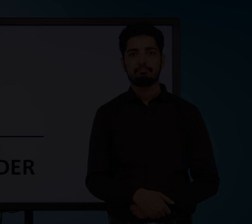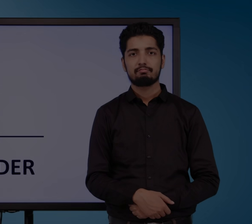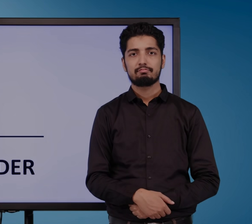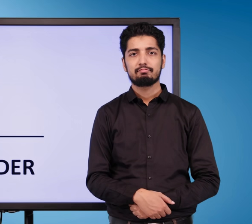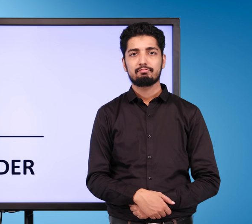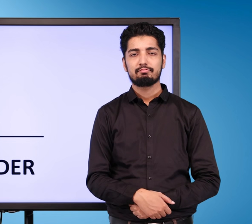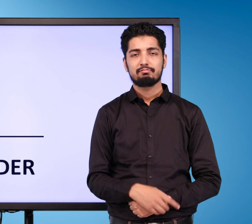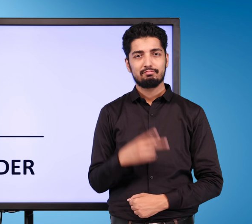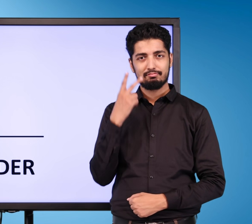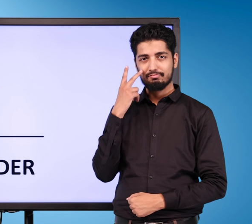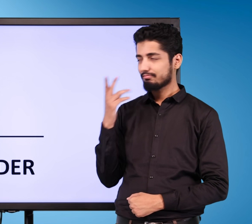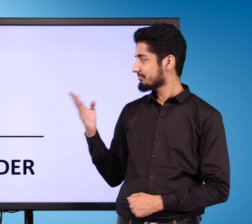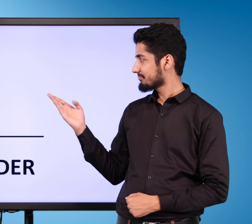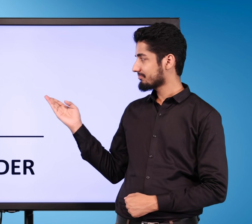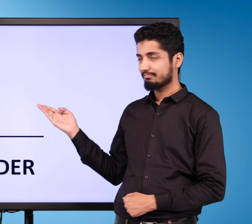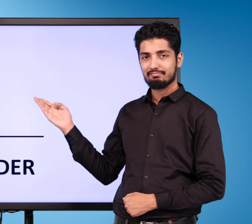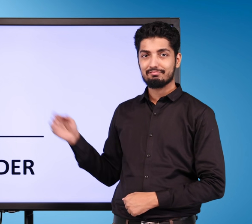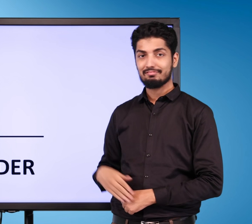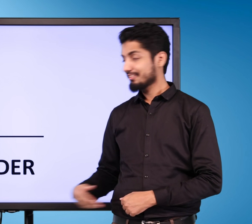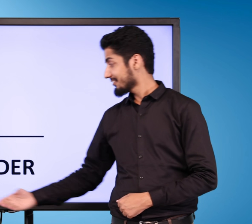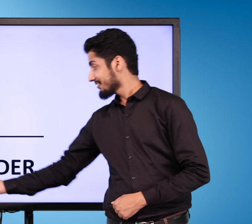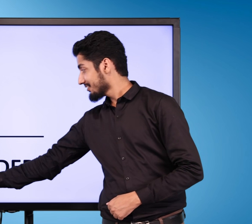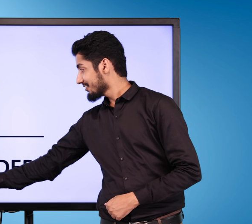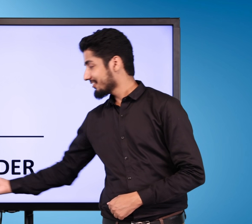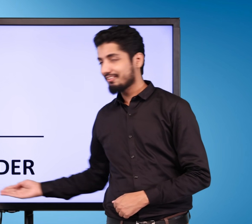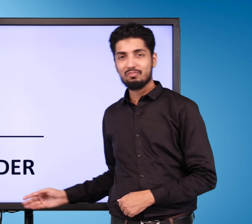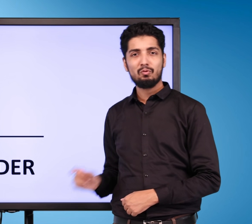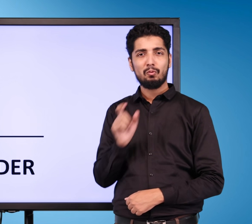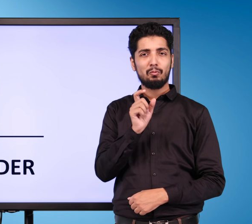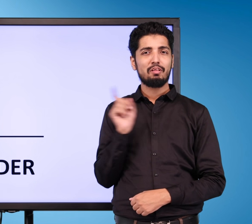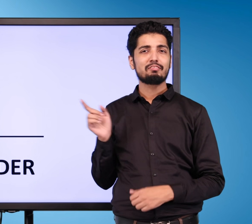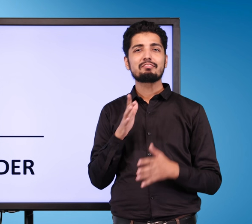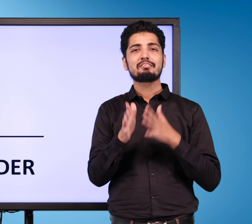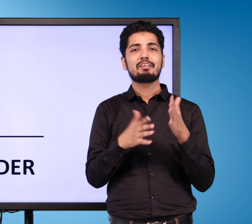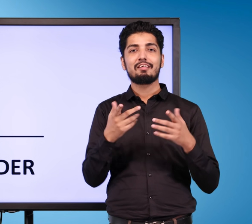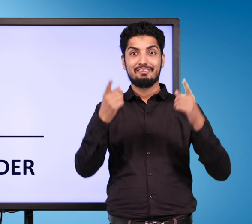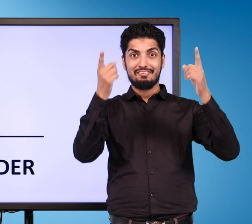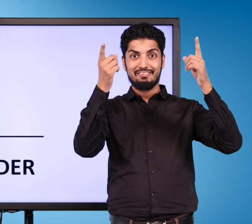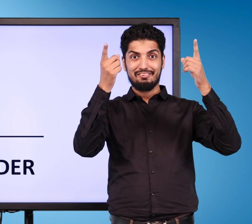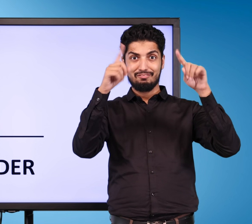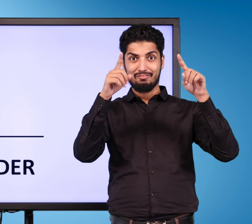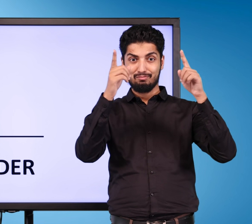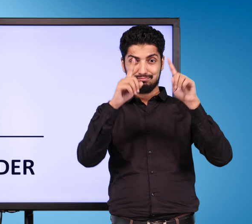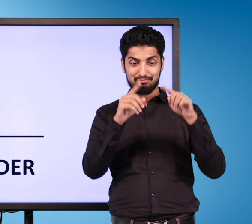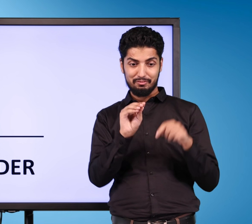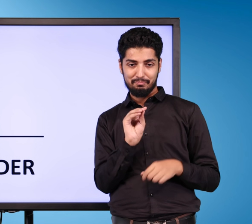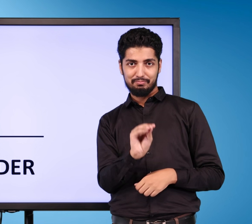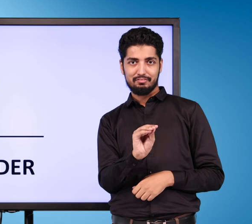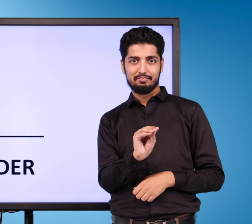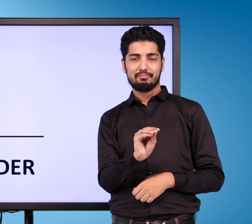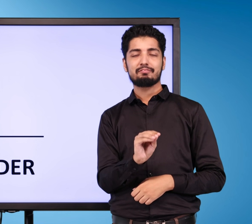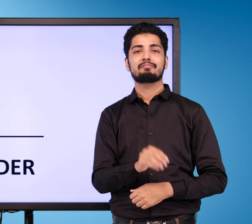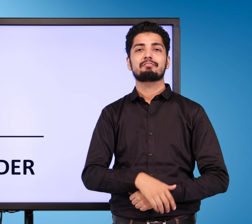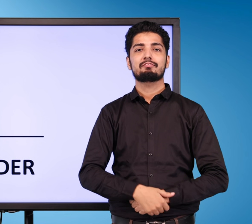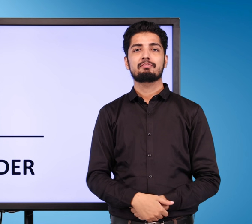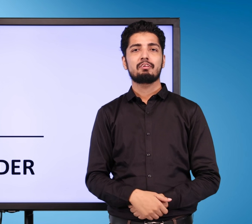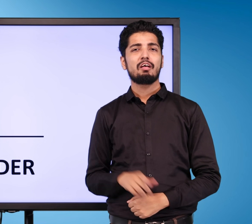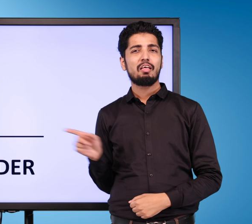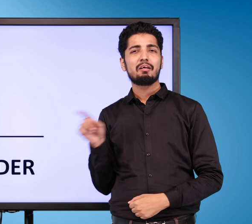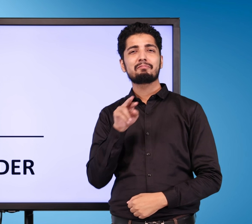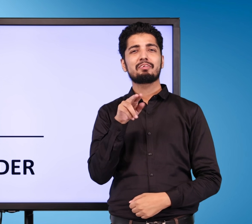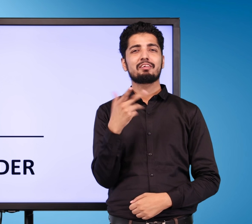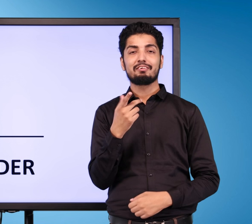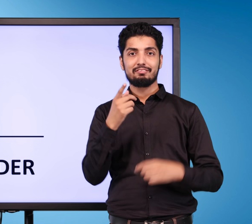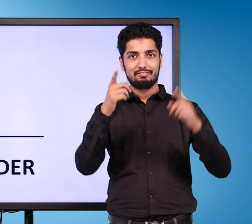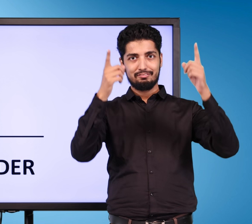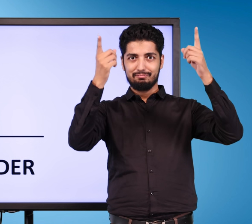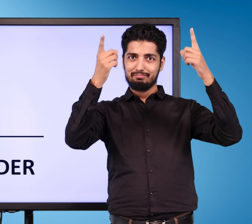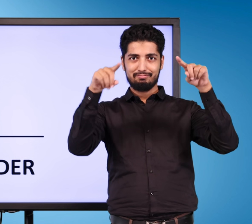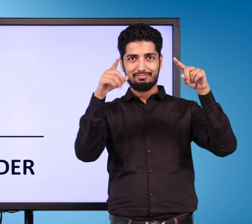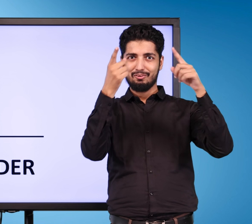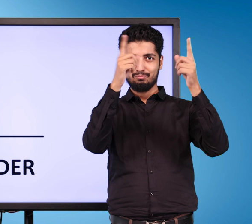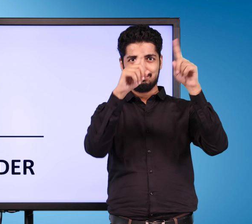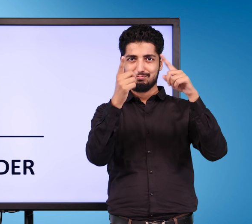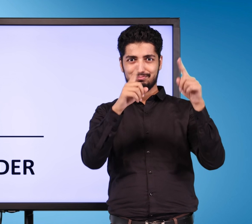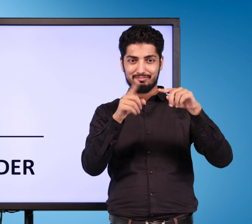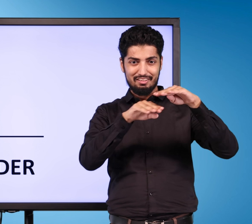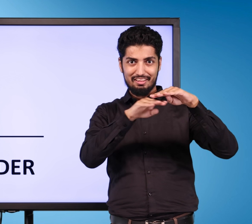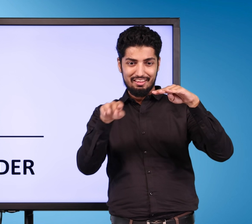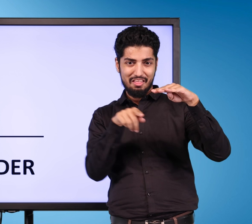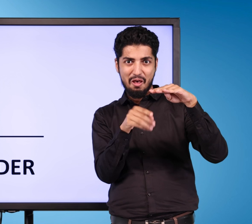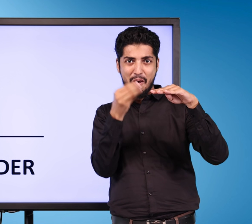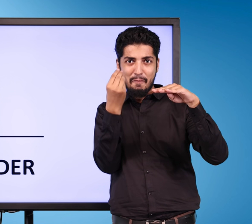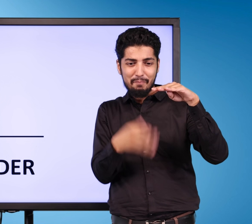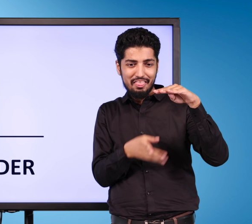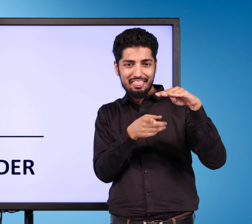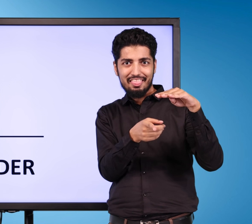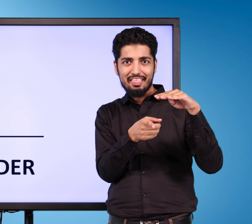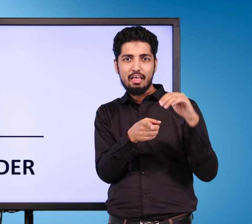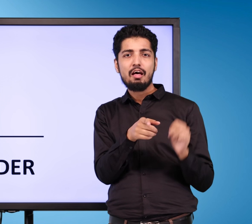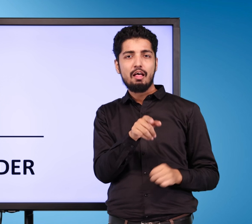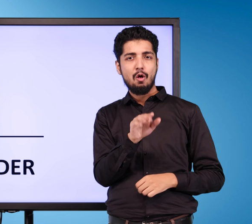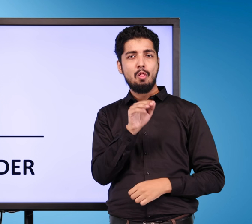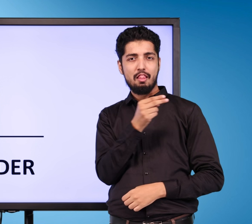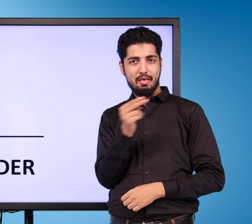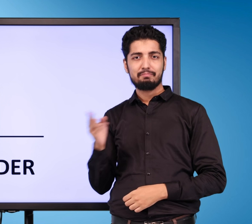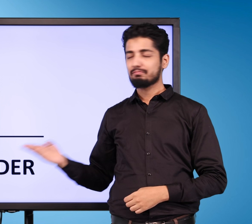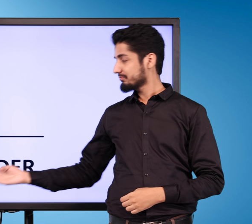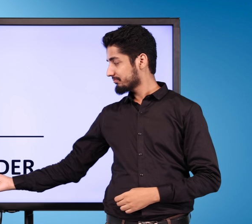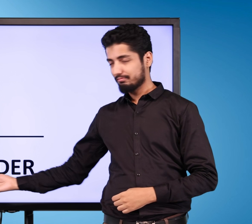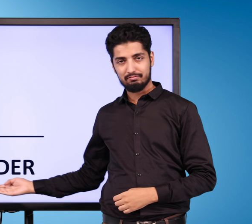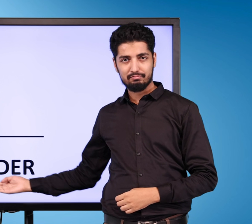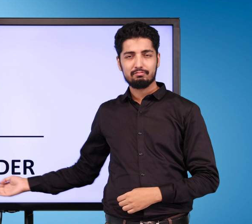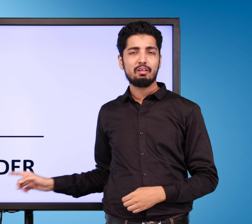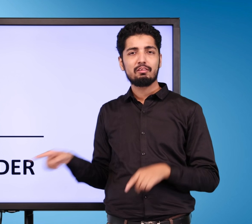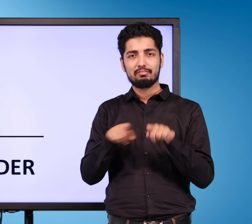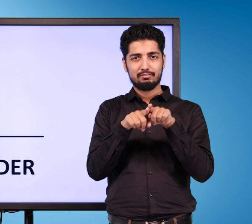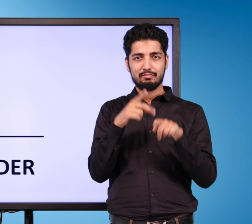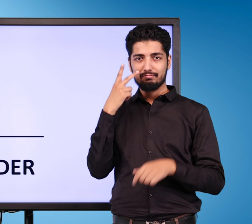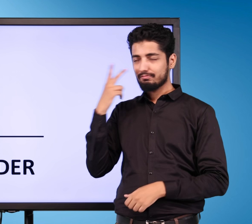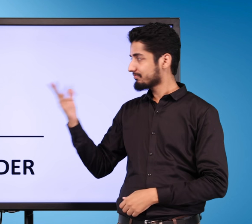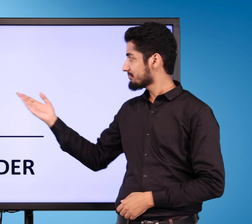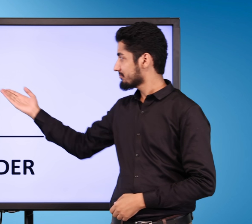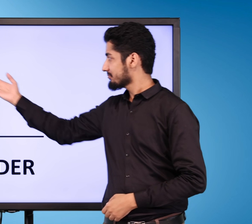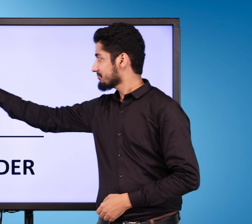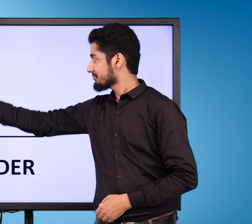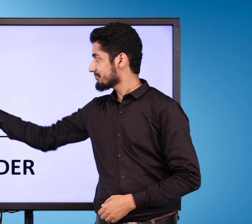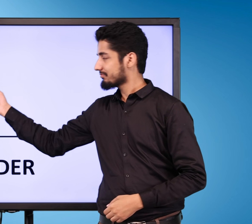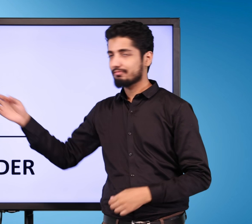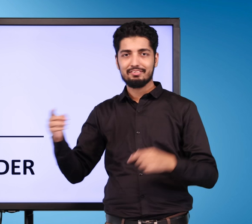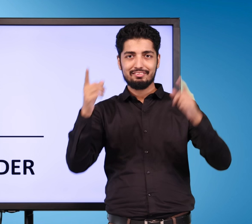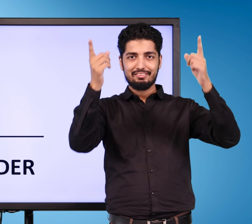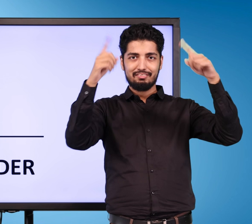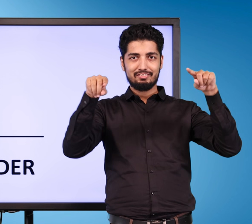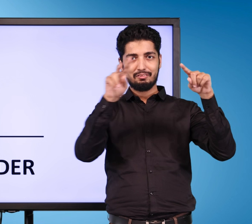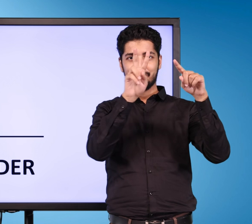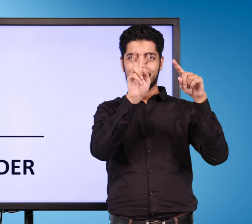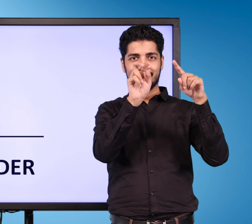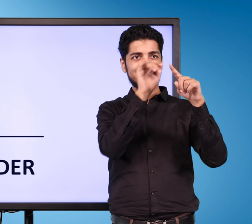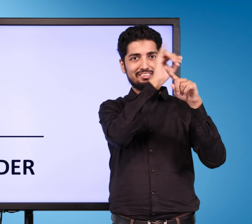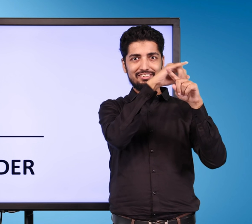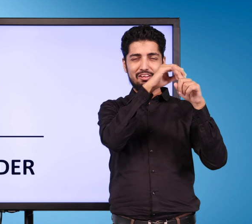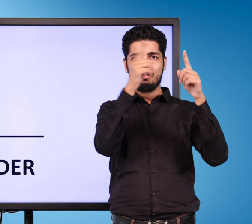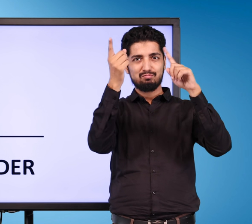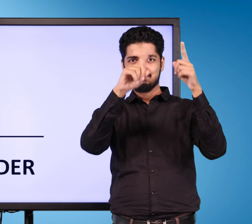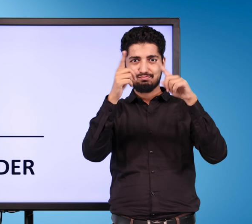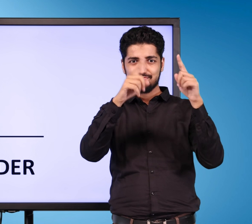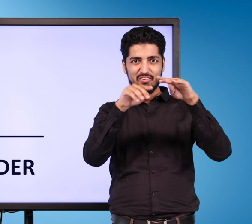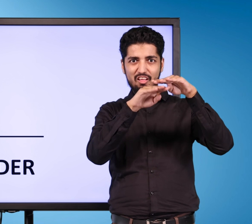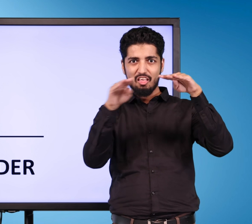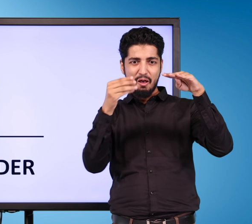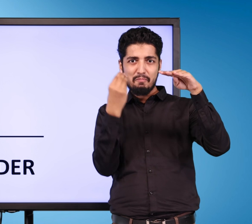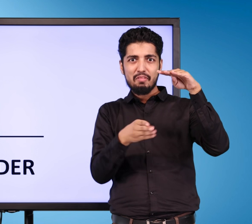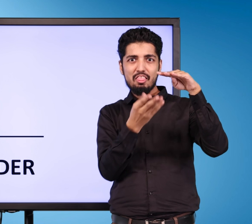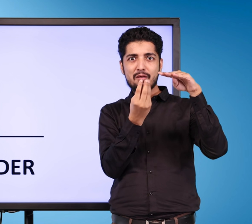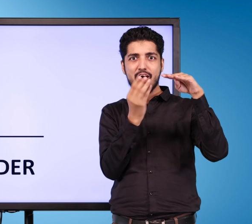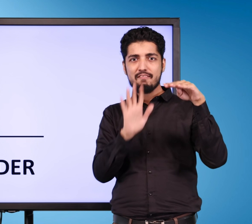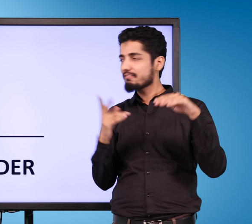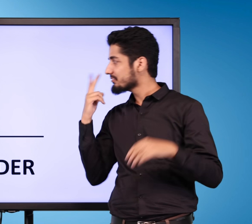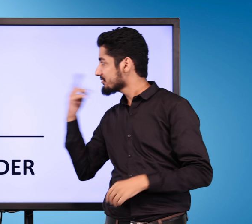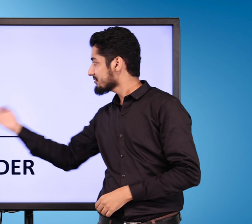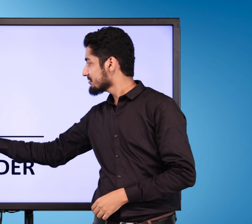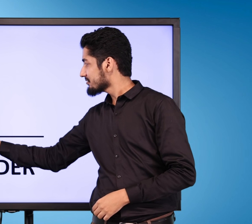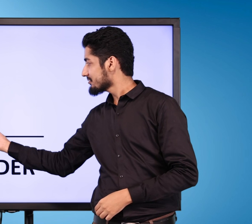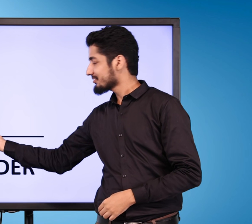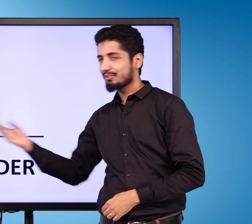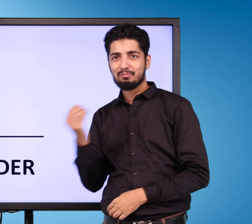Remainder This sign means remainder It is the amount left over After doing division For example, 20 ÷ 6 is = 3 With remainder 2